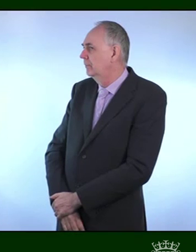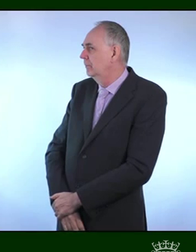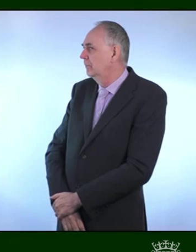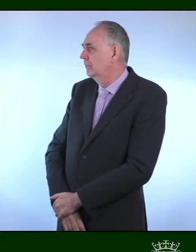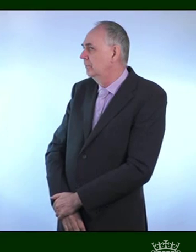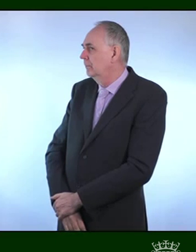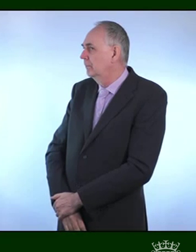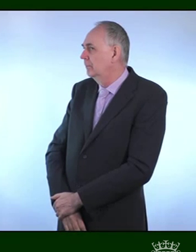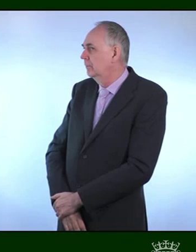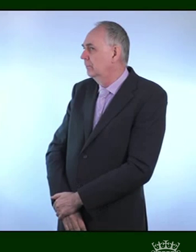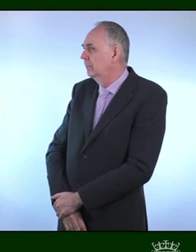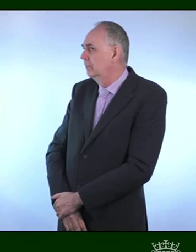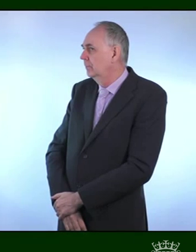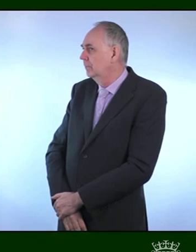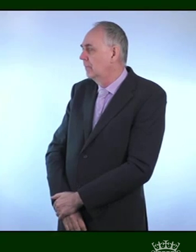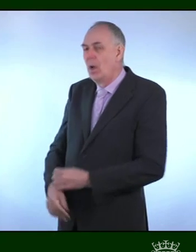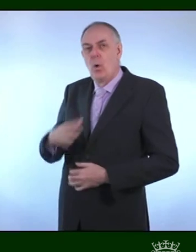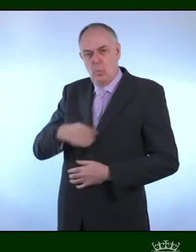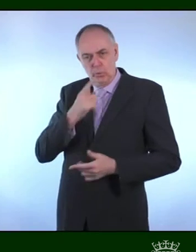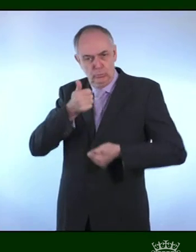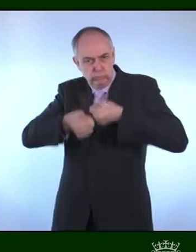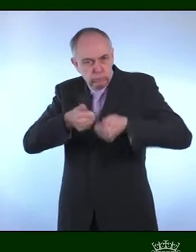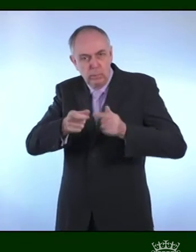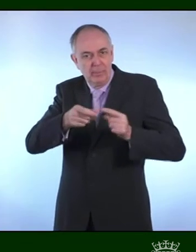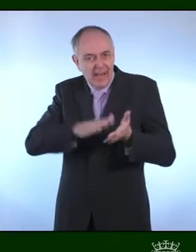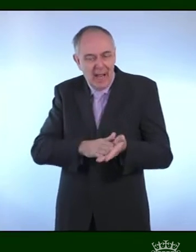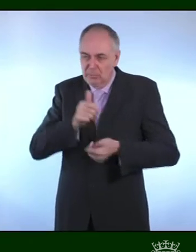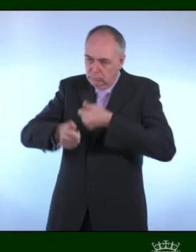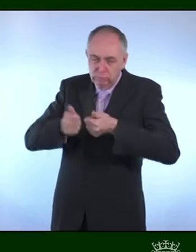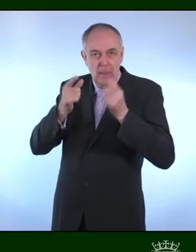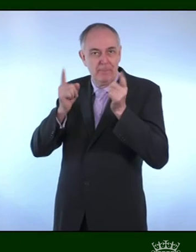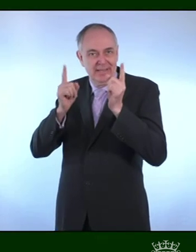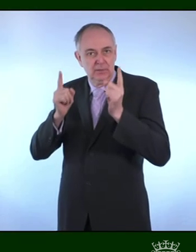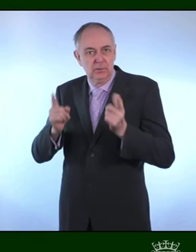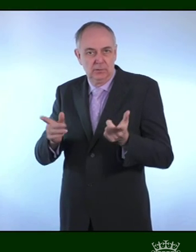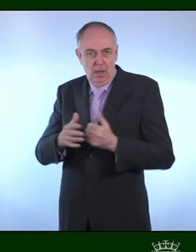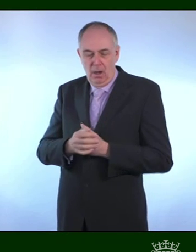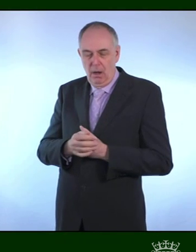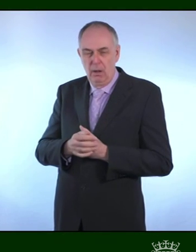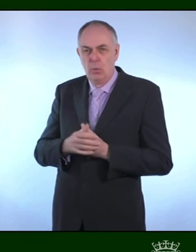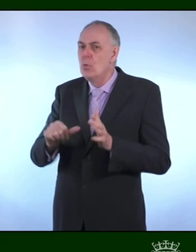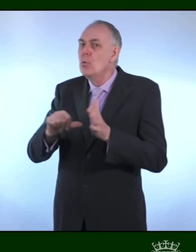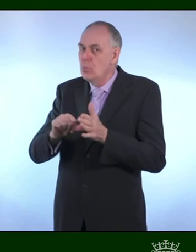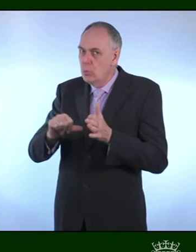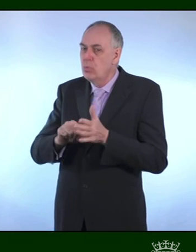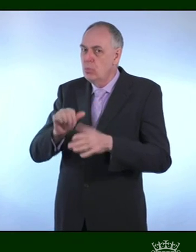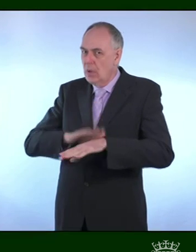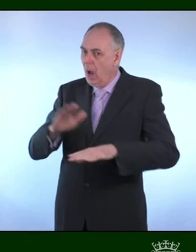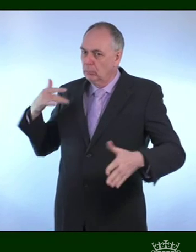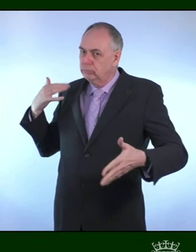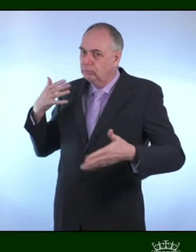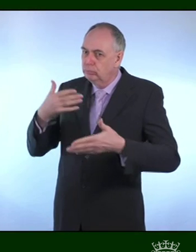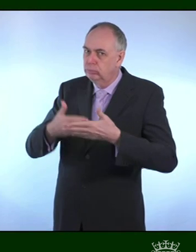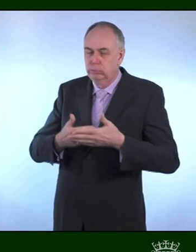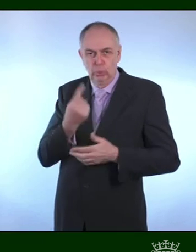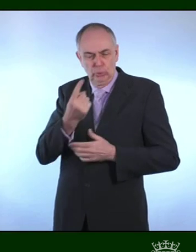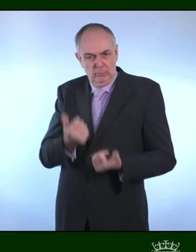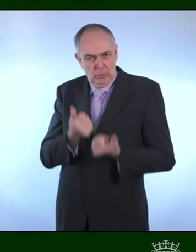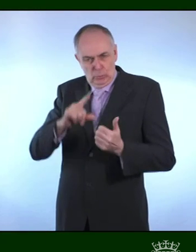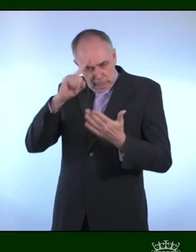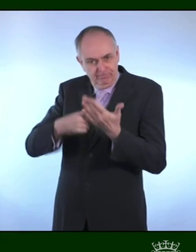First, I wish to pay tribute to the Prime Minister and his Ministers for navigating my constituents through these unprecedented times with their decisive action.